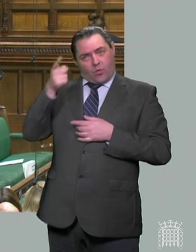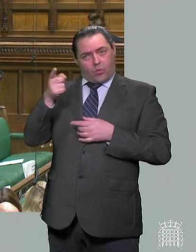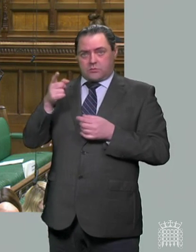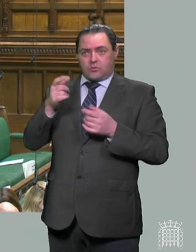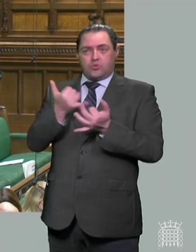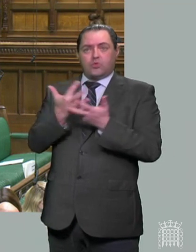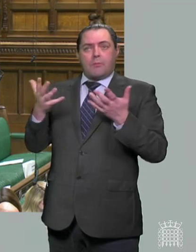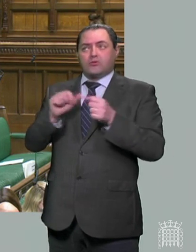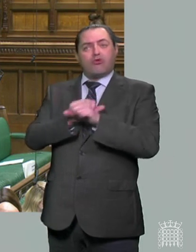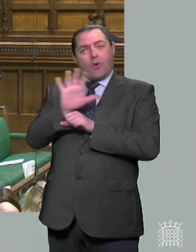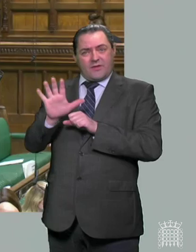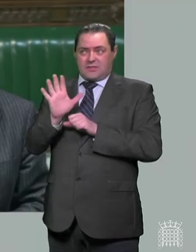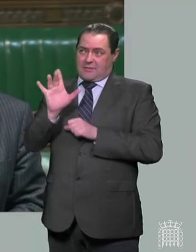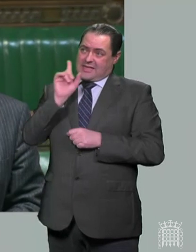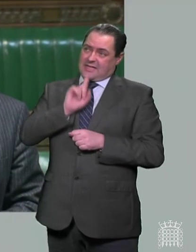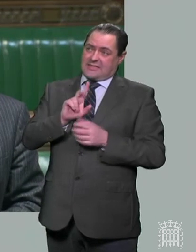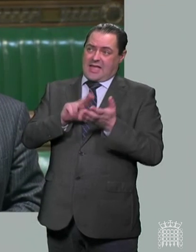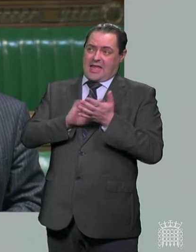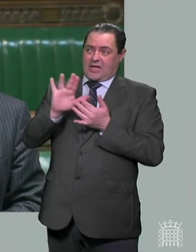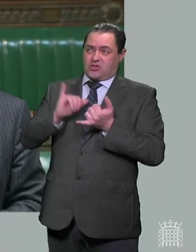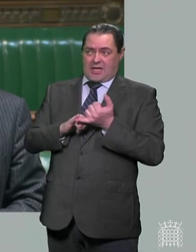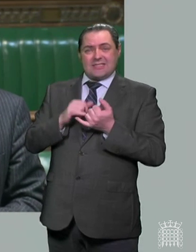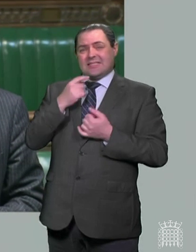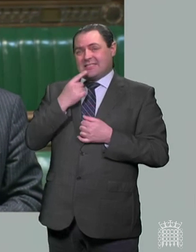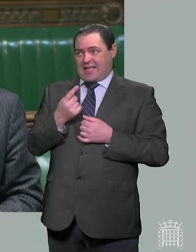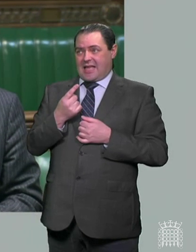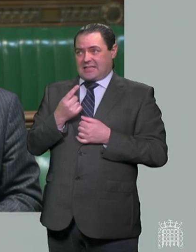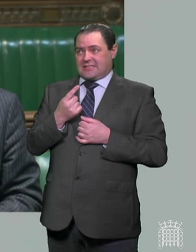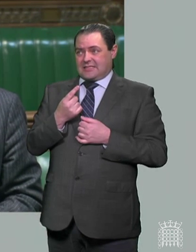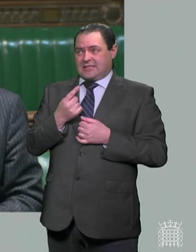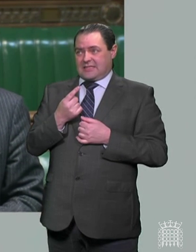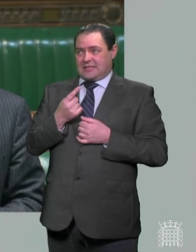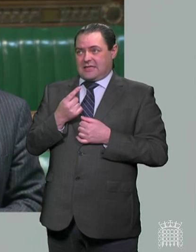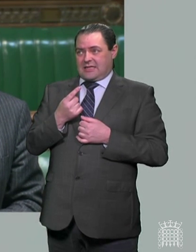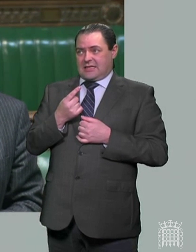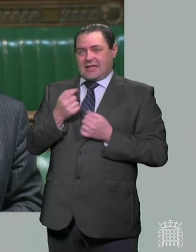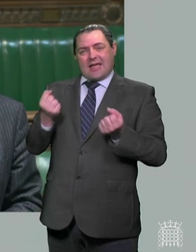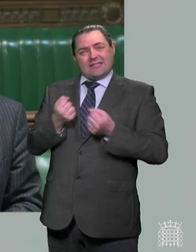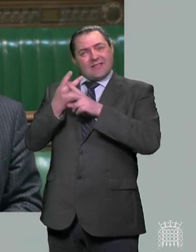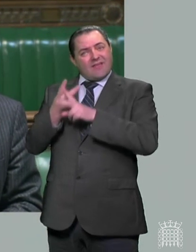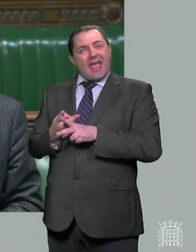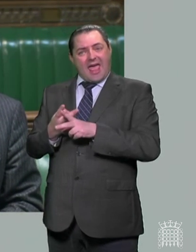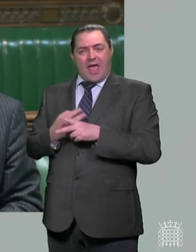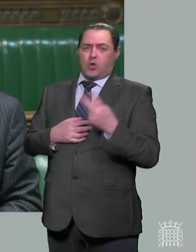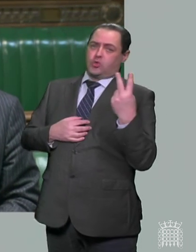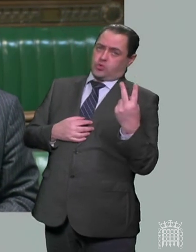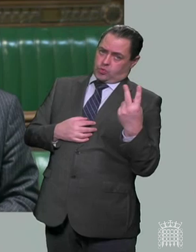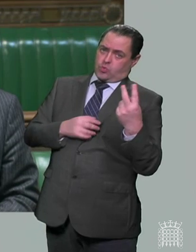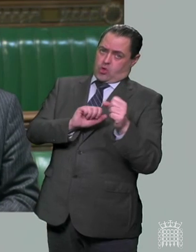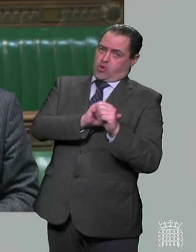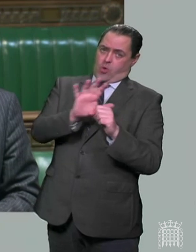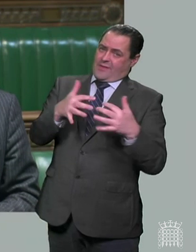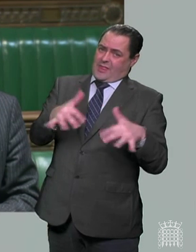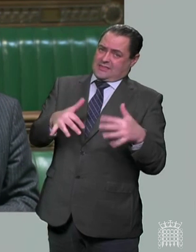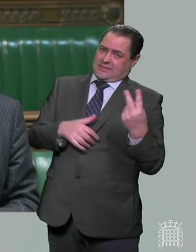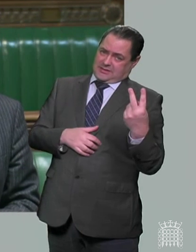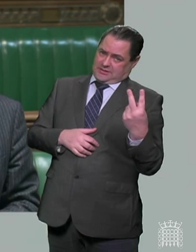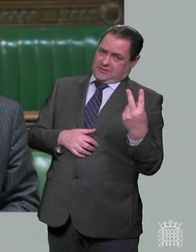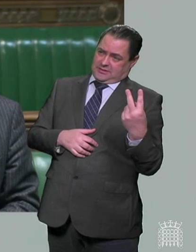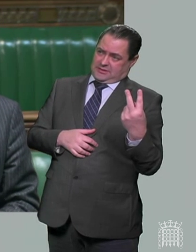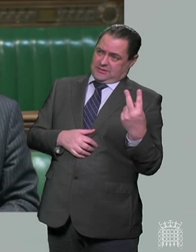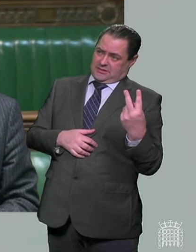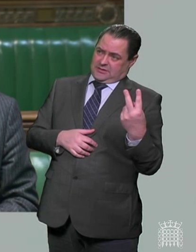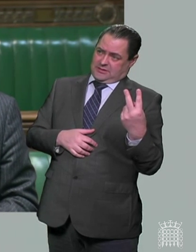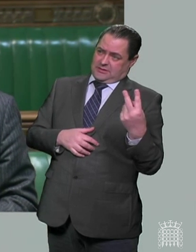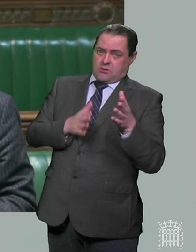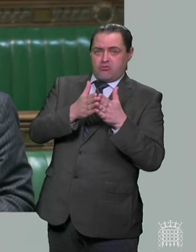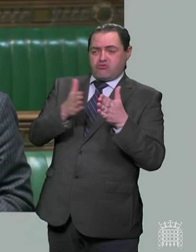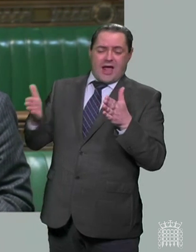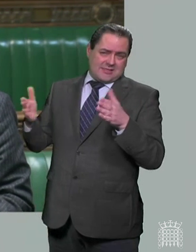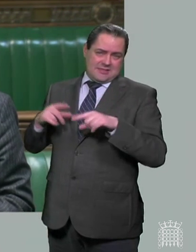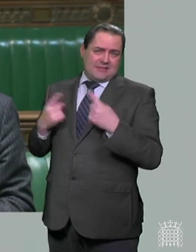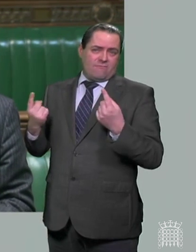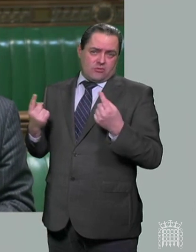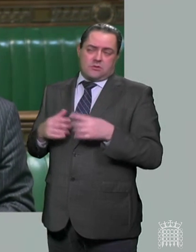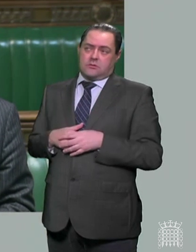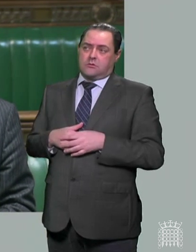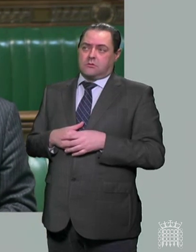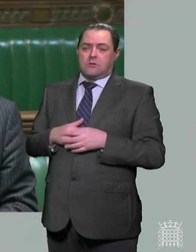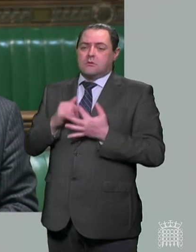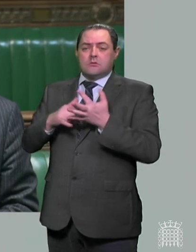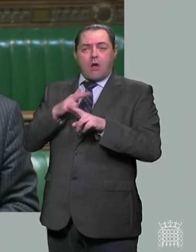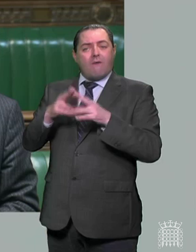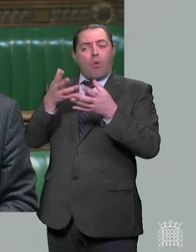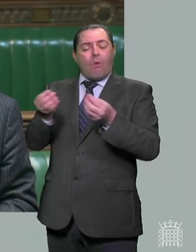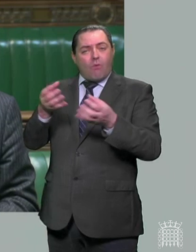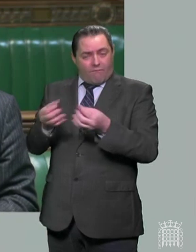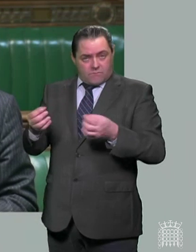However, NHS officials told the Lincolnshire MPs yesterday that of all the intensive care beds in Lincolnshire, only two were taken by people because of or with covid, and although there were large numbers of staff absences, a quarter